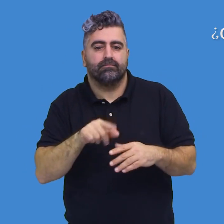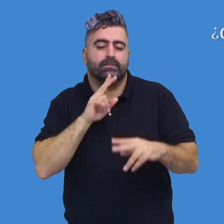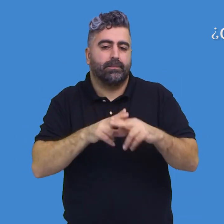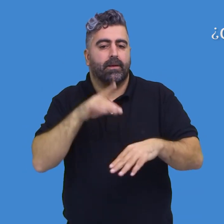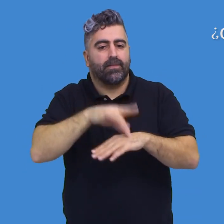nombre